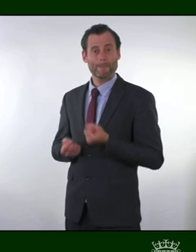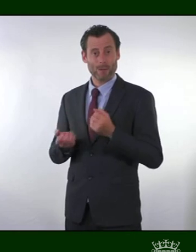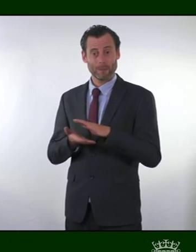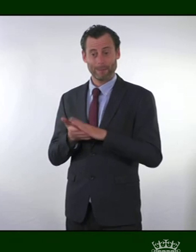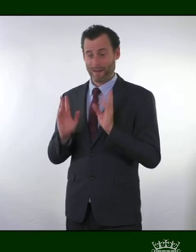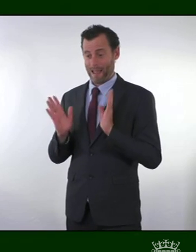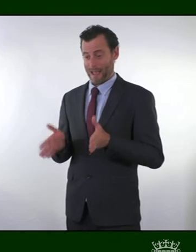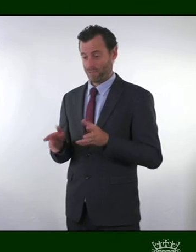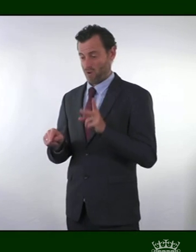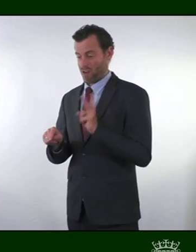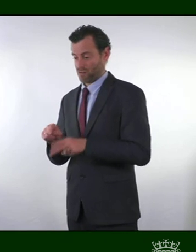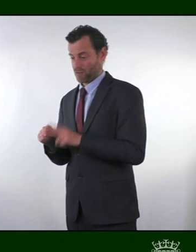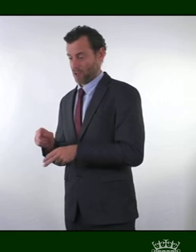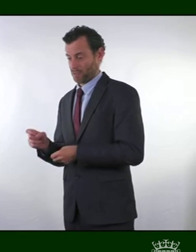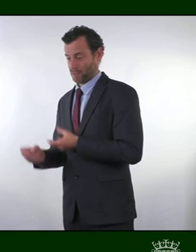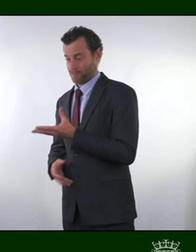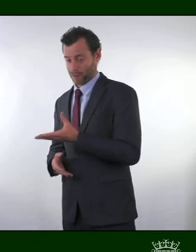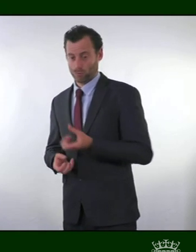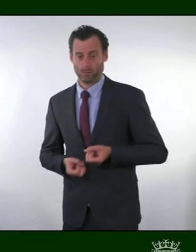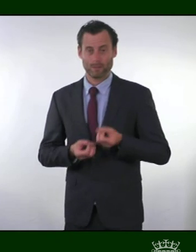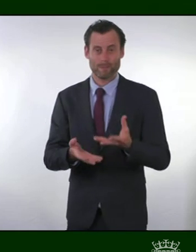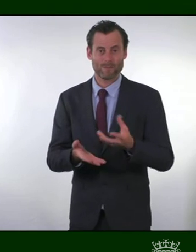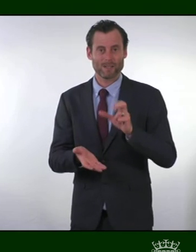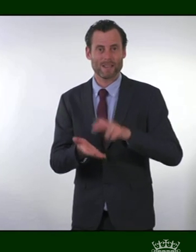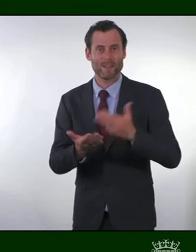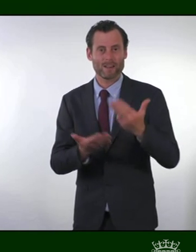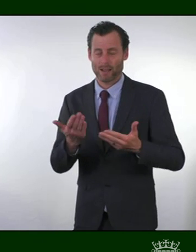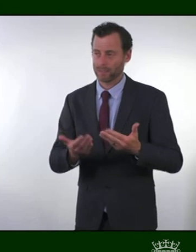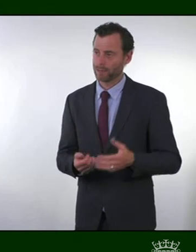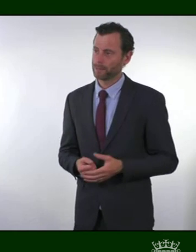And will the Chancellor be clear on what these proposals today mean for the block grant adjustment?